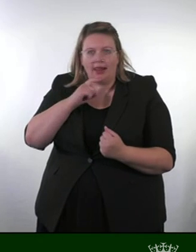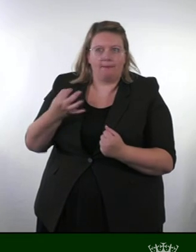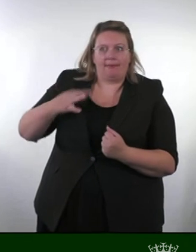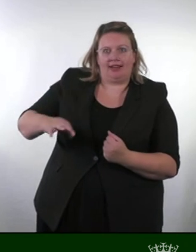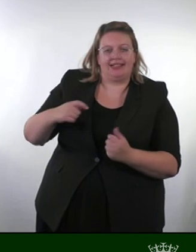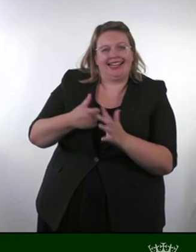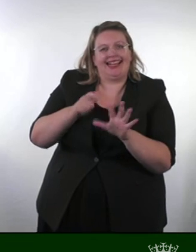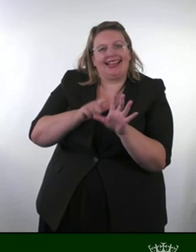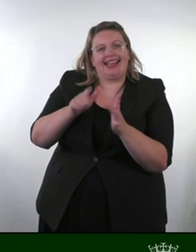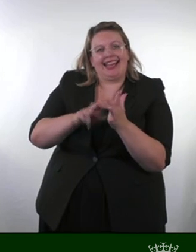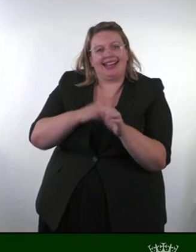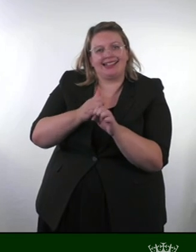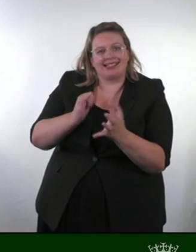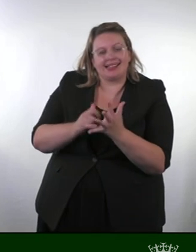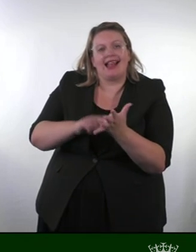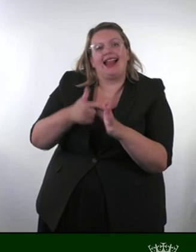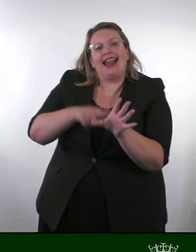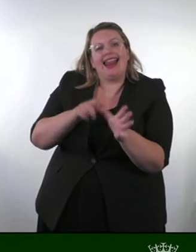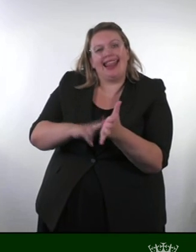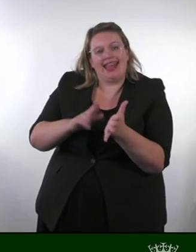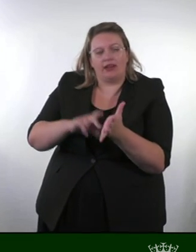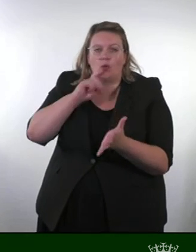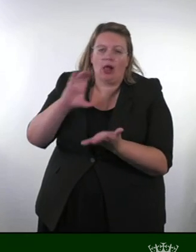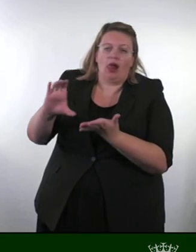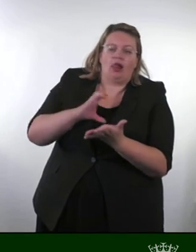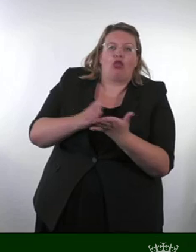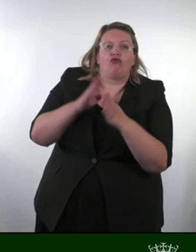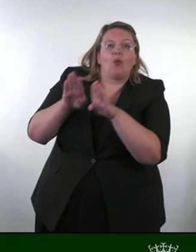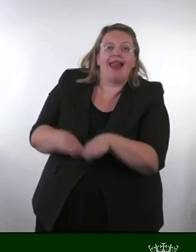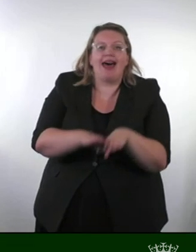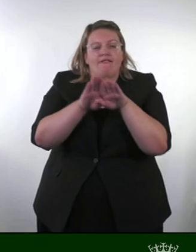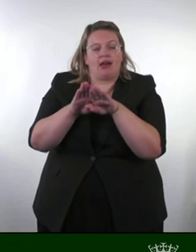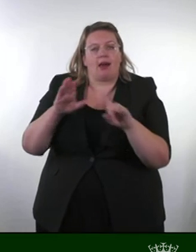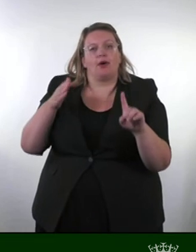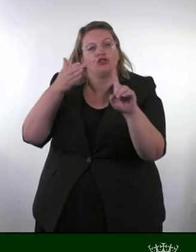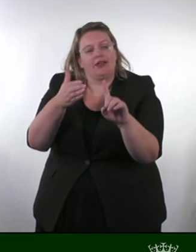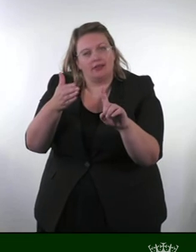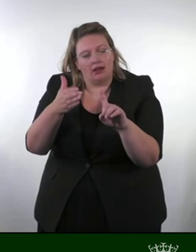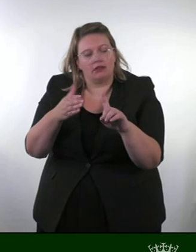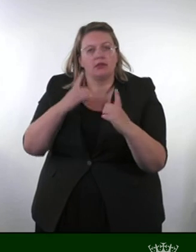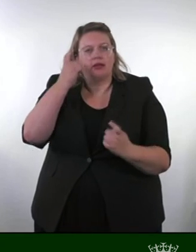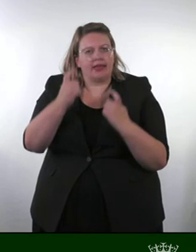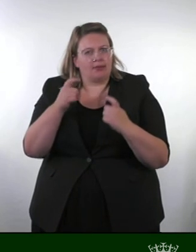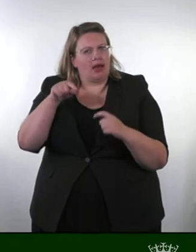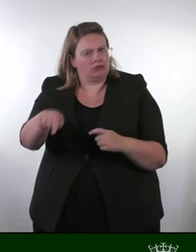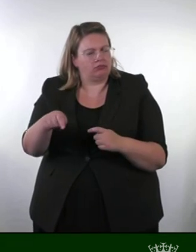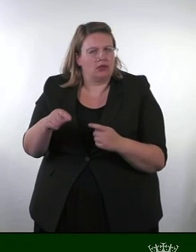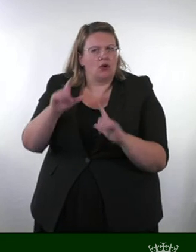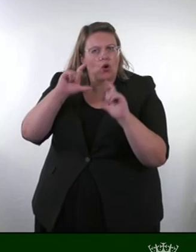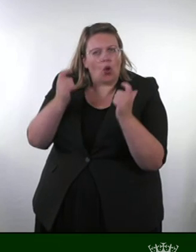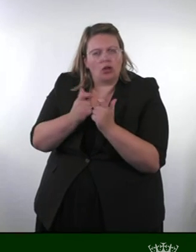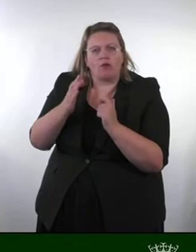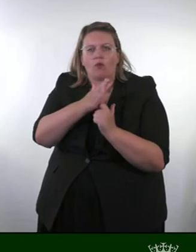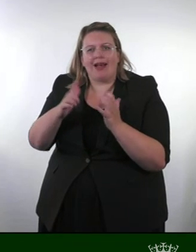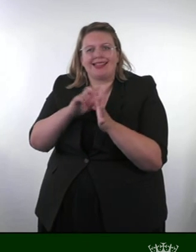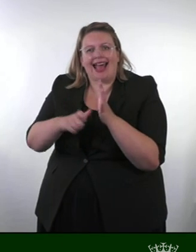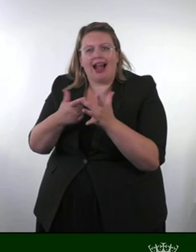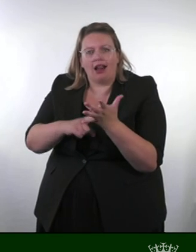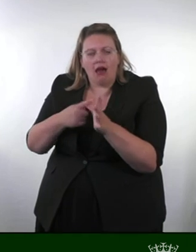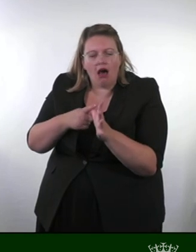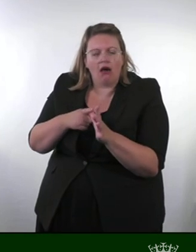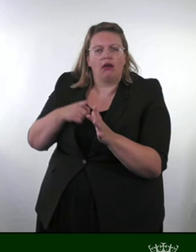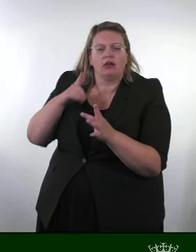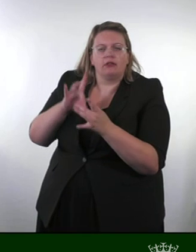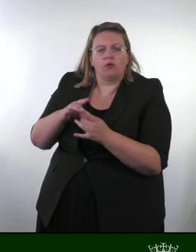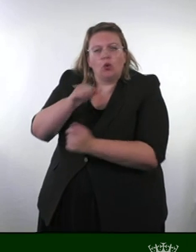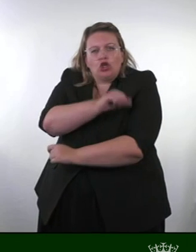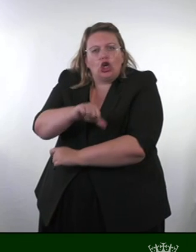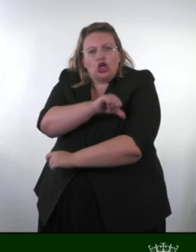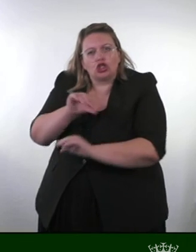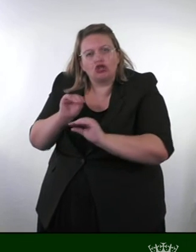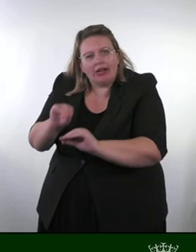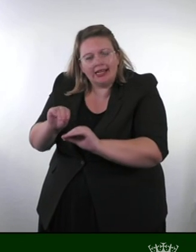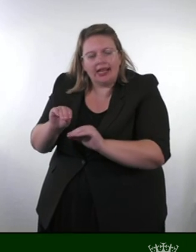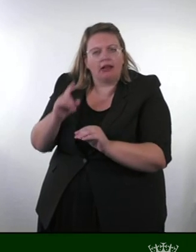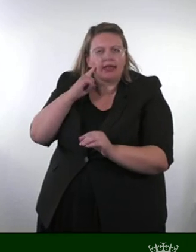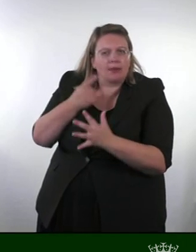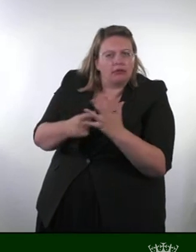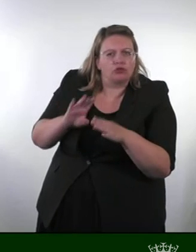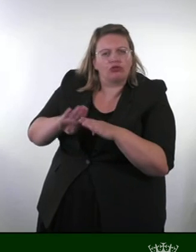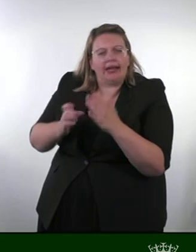Will my right honourable Friend encourage Ministers to look favourably at proposals for a school of nursing at the College of West Anglia, to help to kickstart local training and job opportunities for the people of west Norfolk?